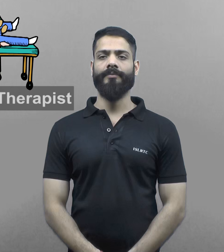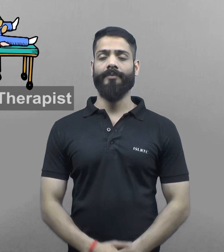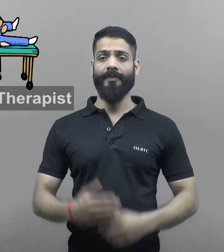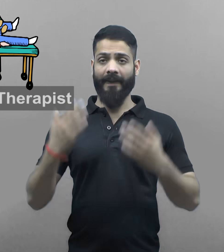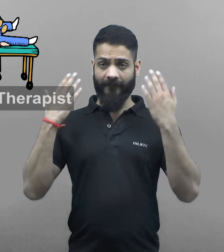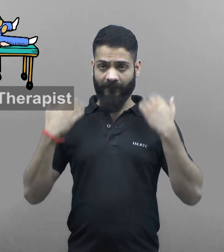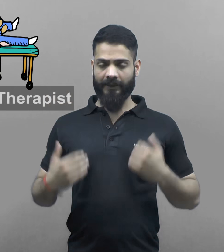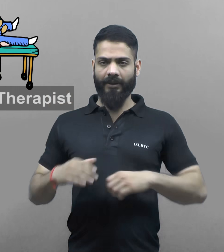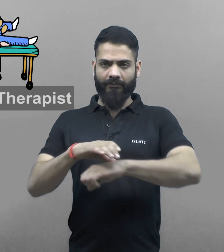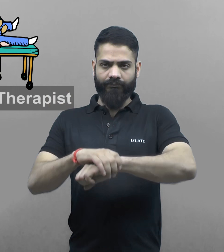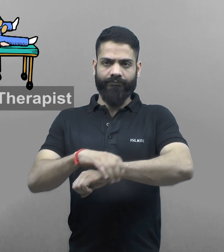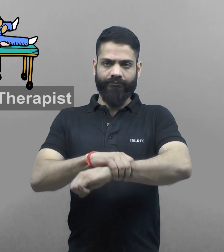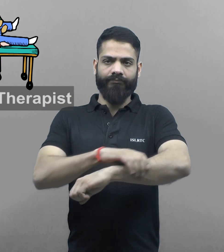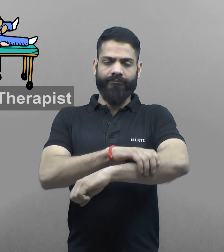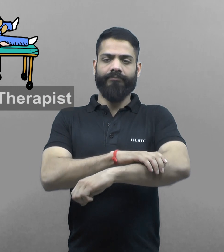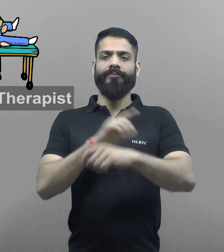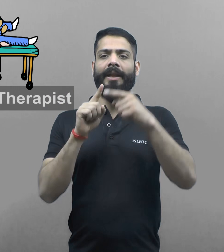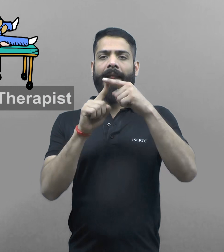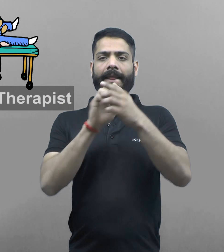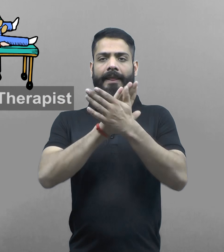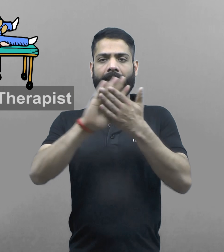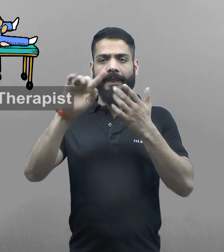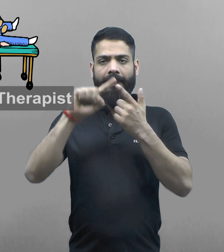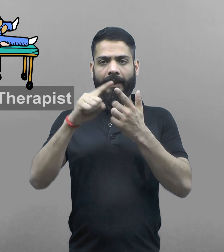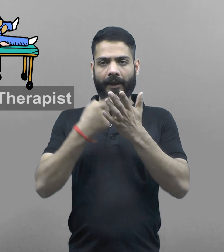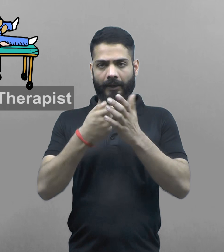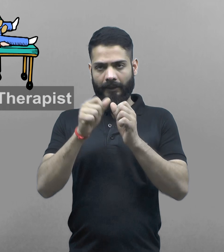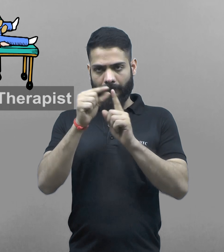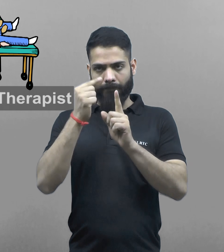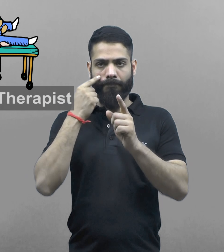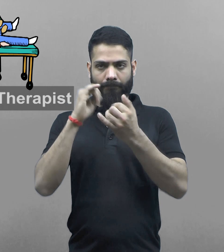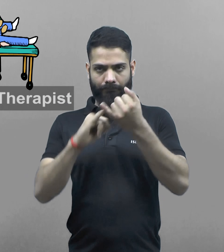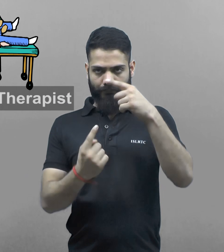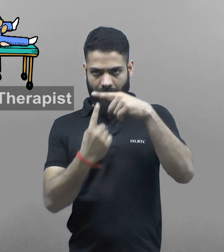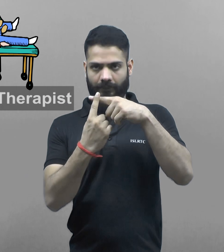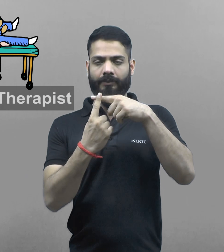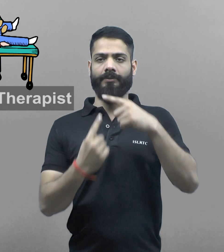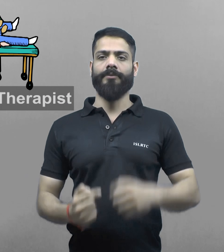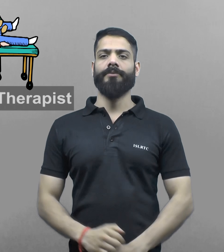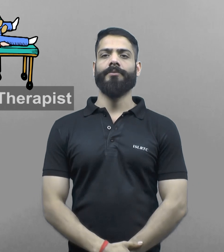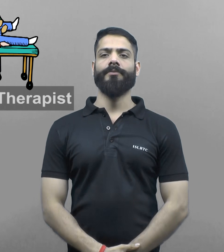Physical Therapist